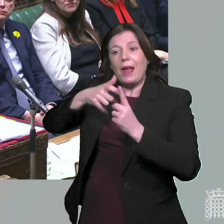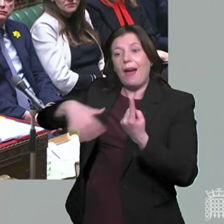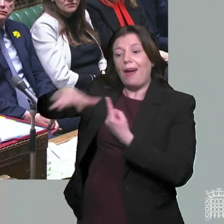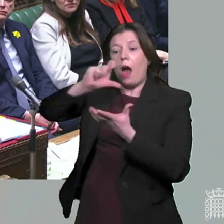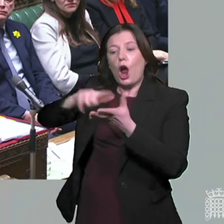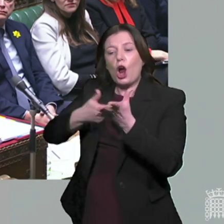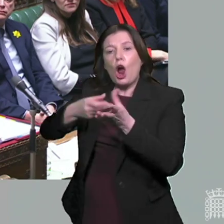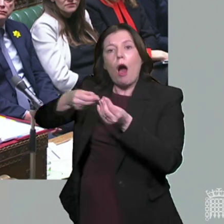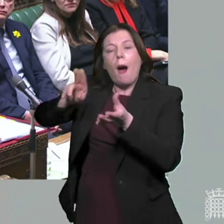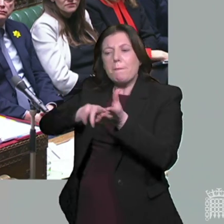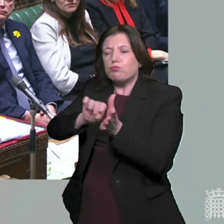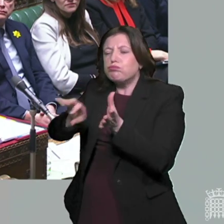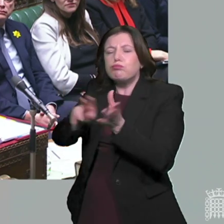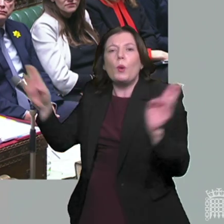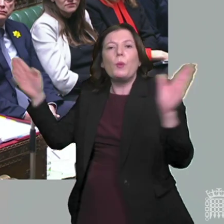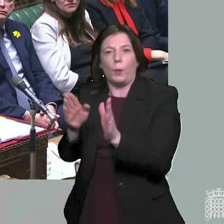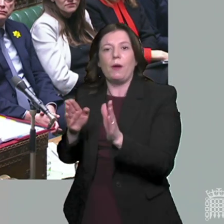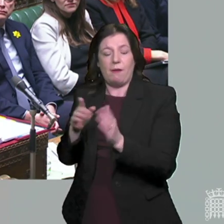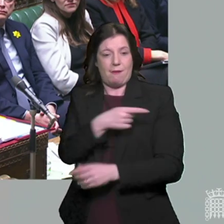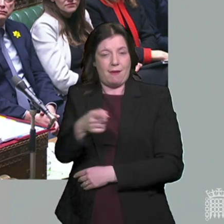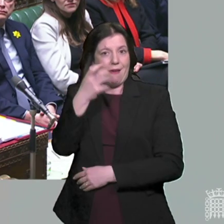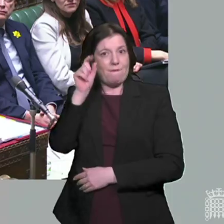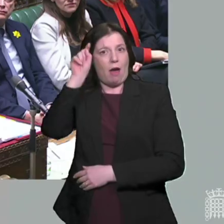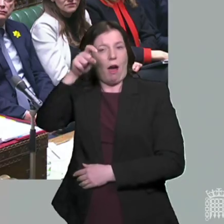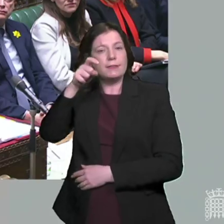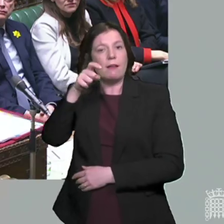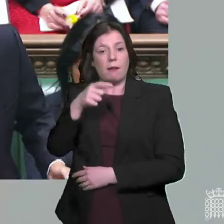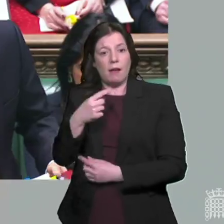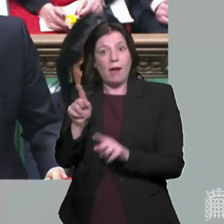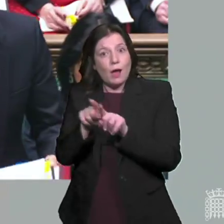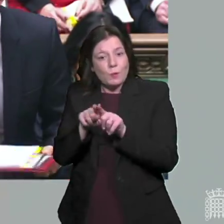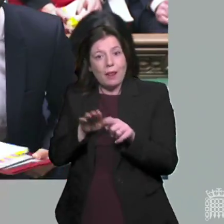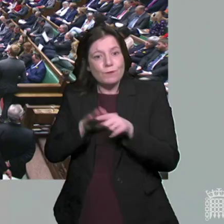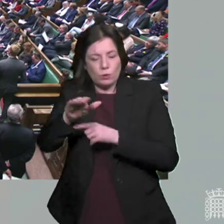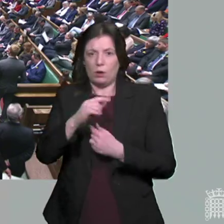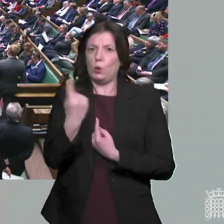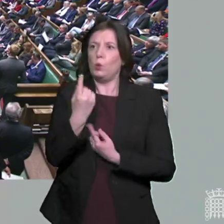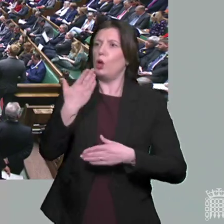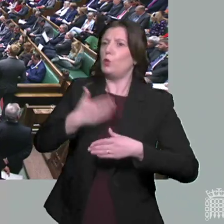net zero, enabling communities to access the benefits that it brings, from greener jobs to improved health.